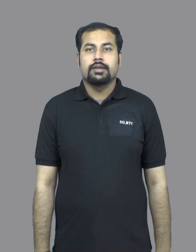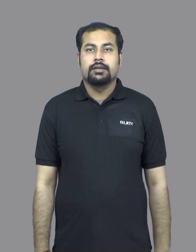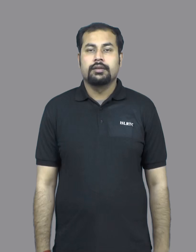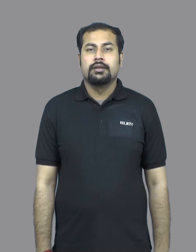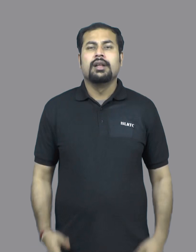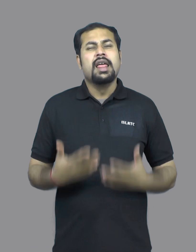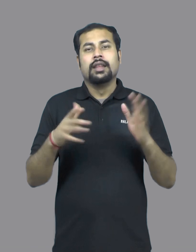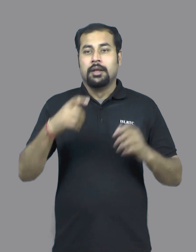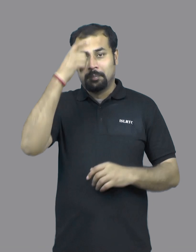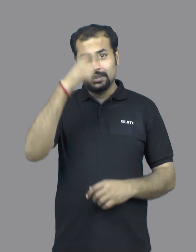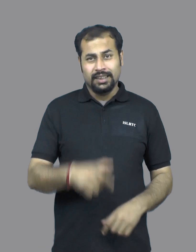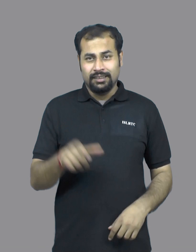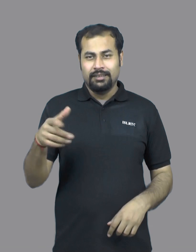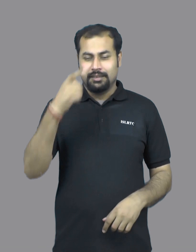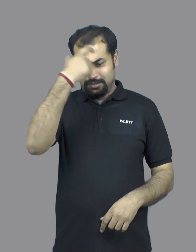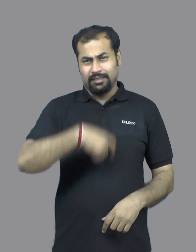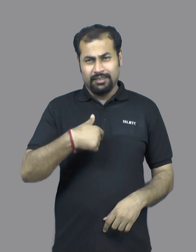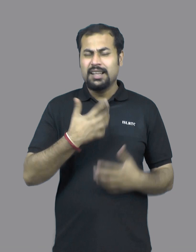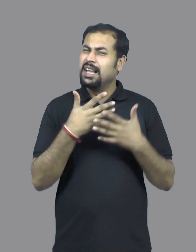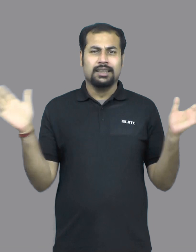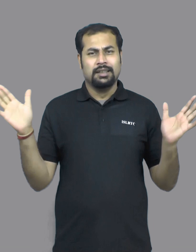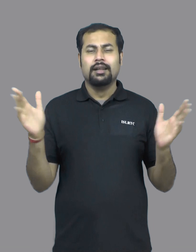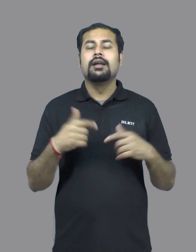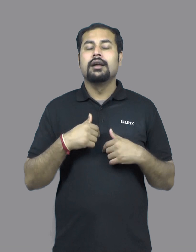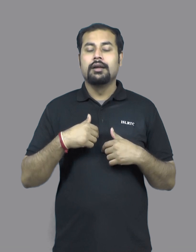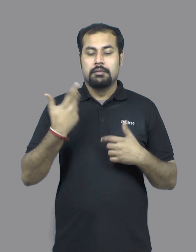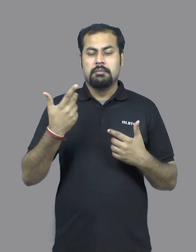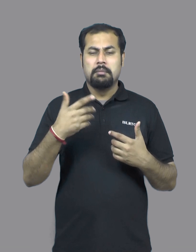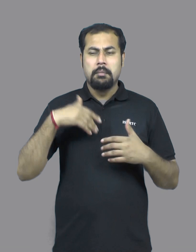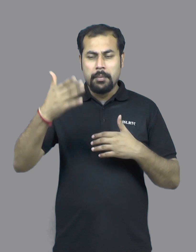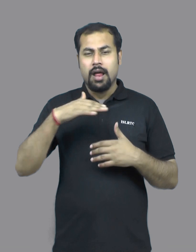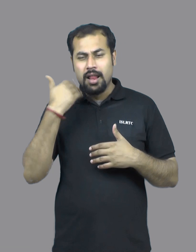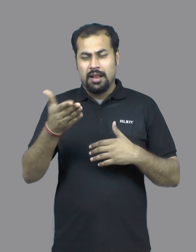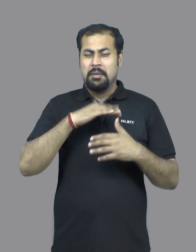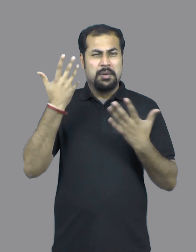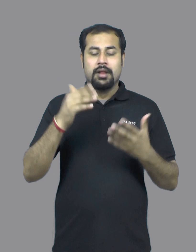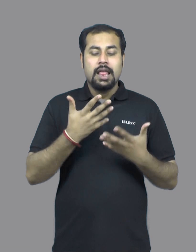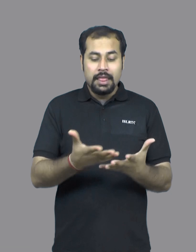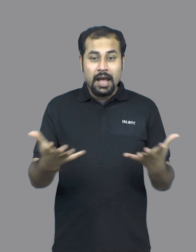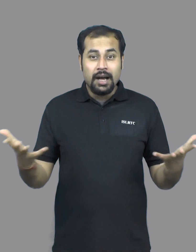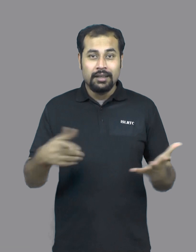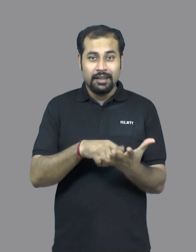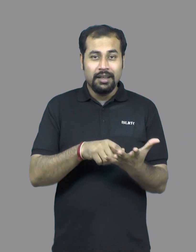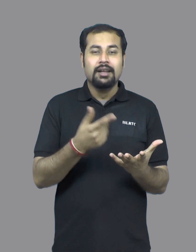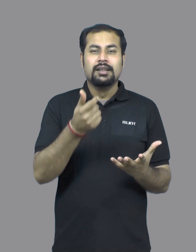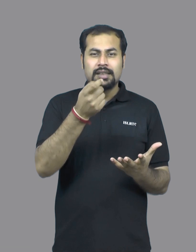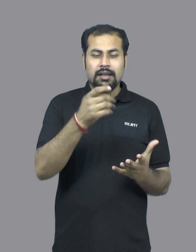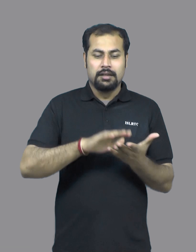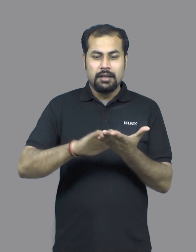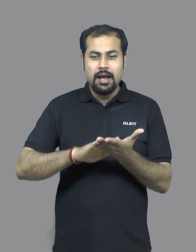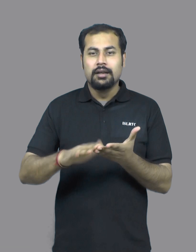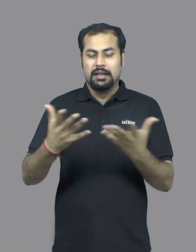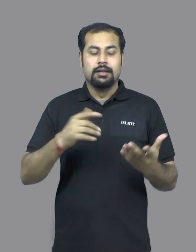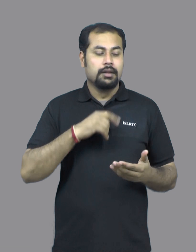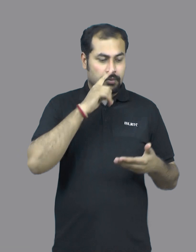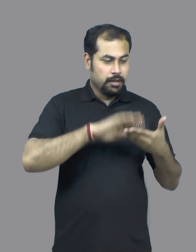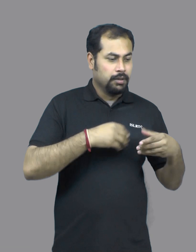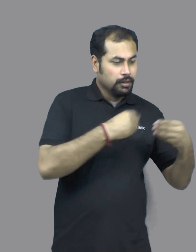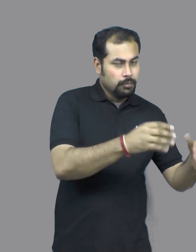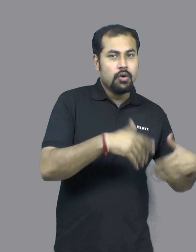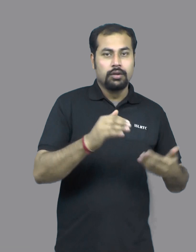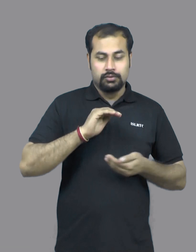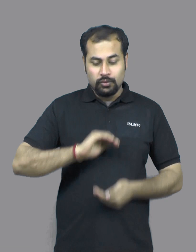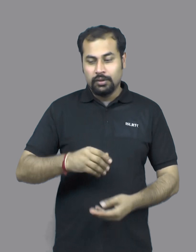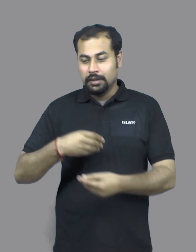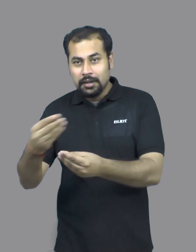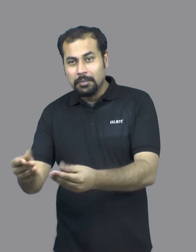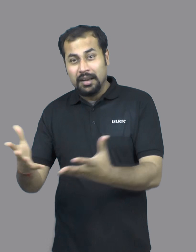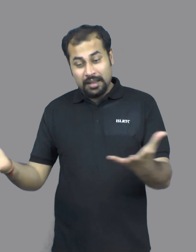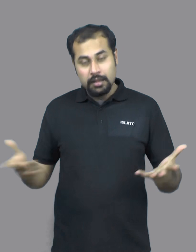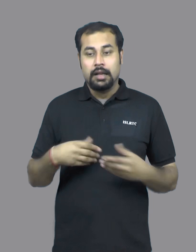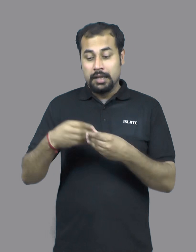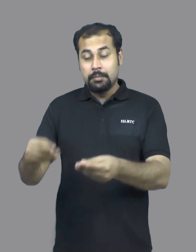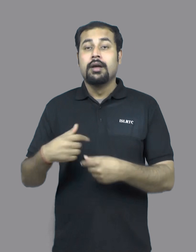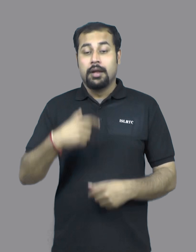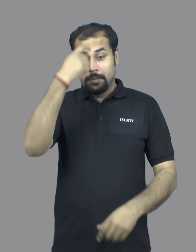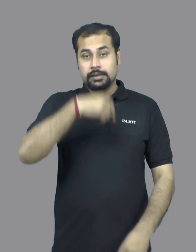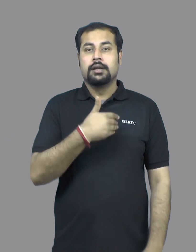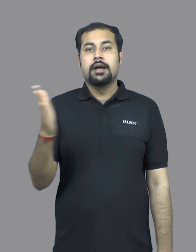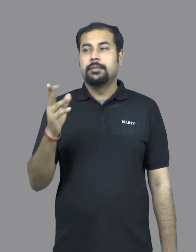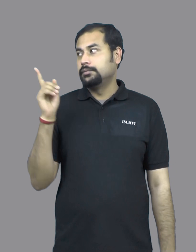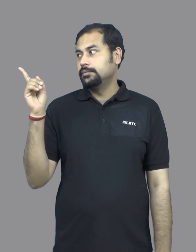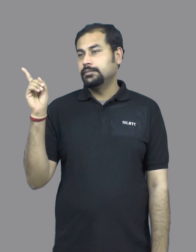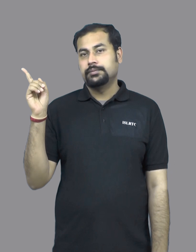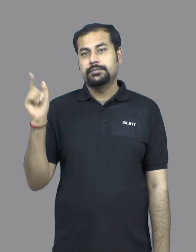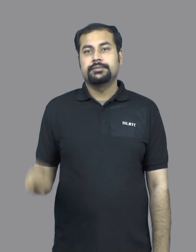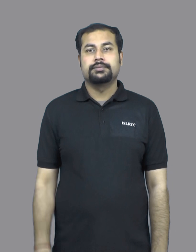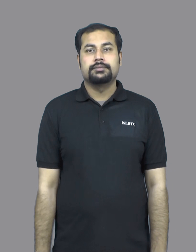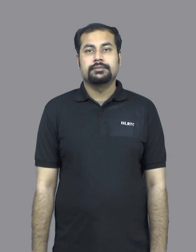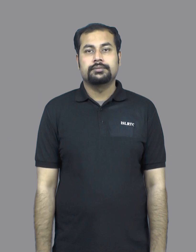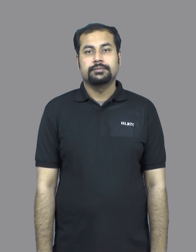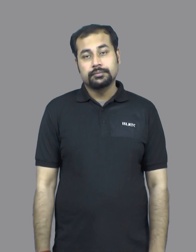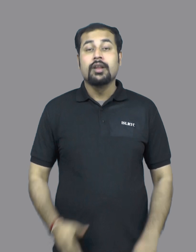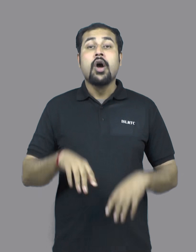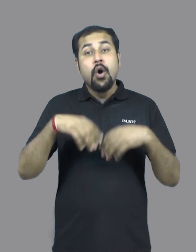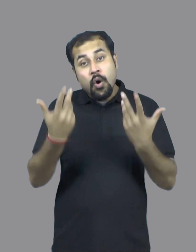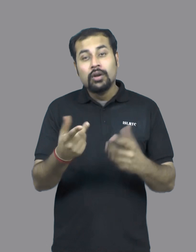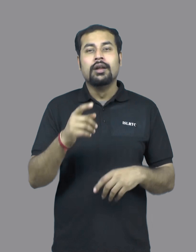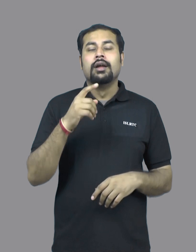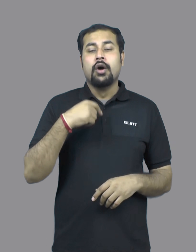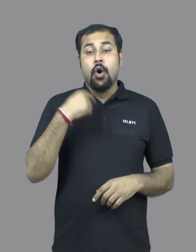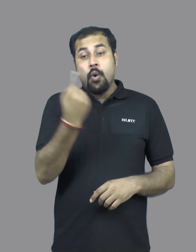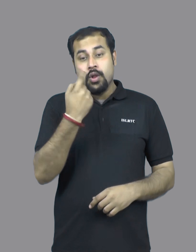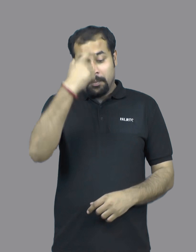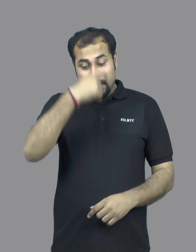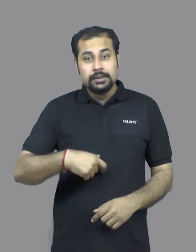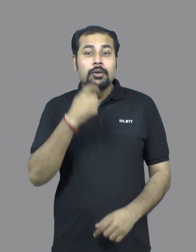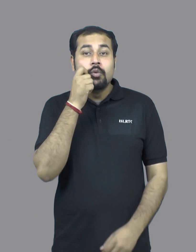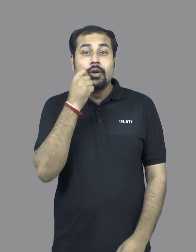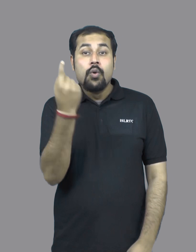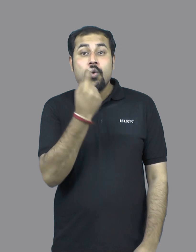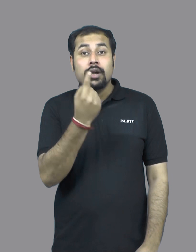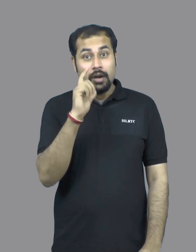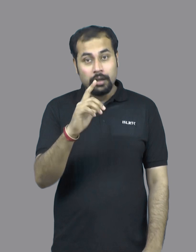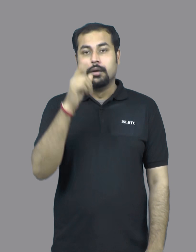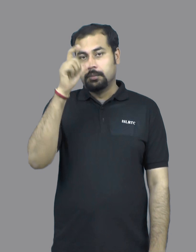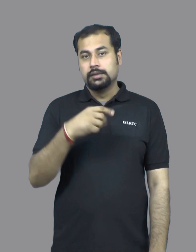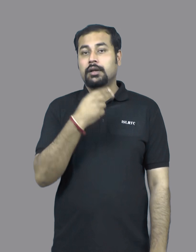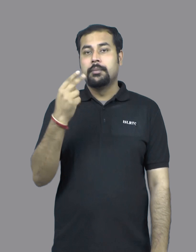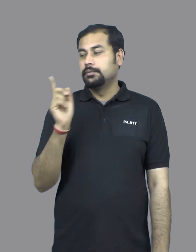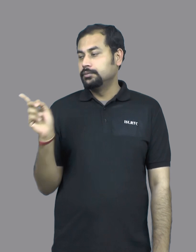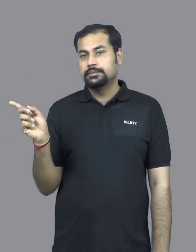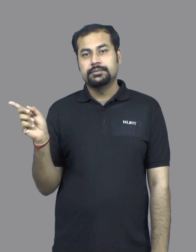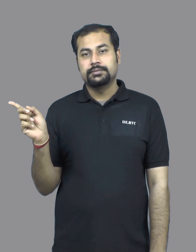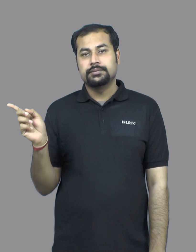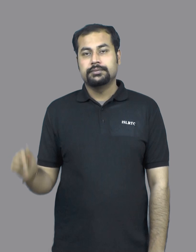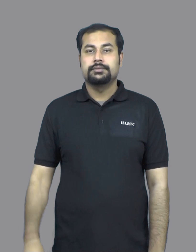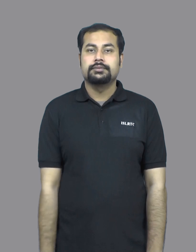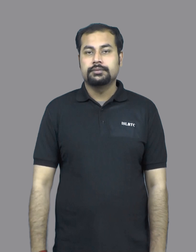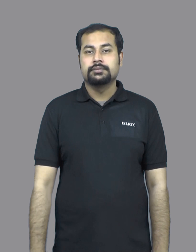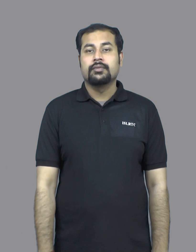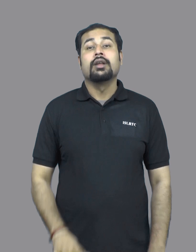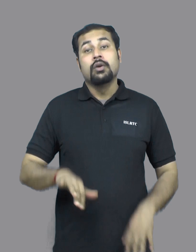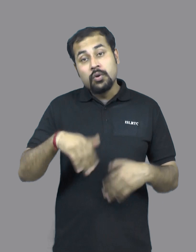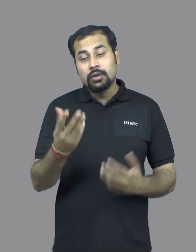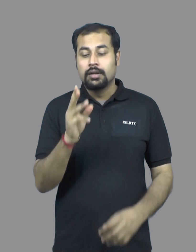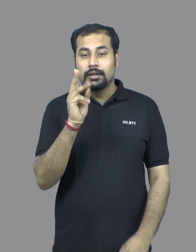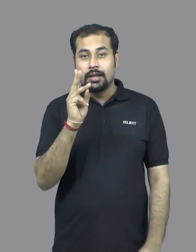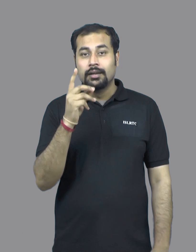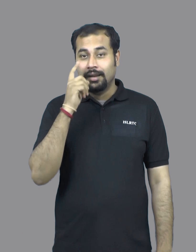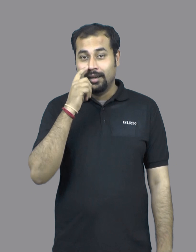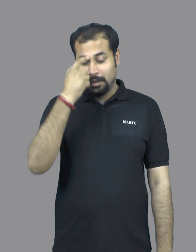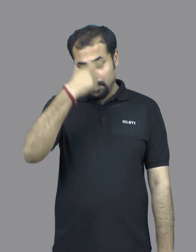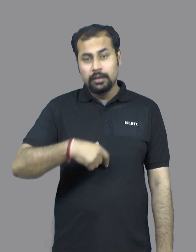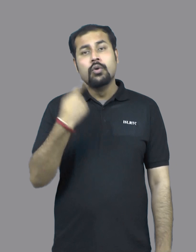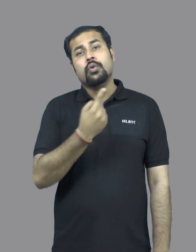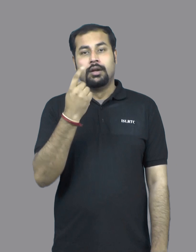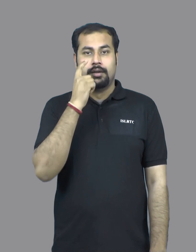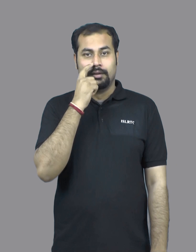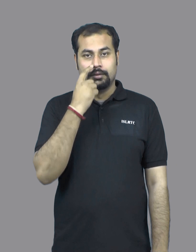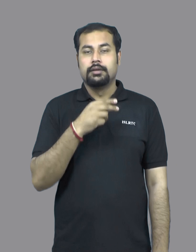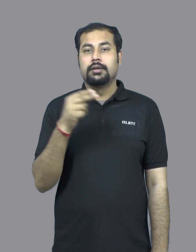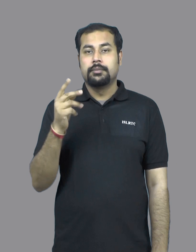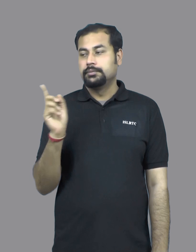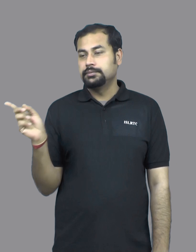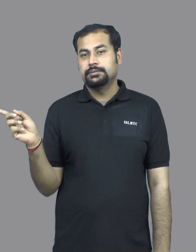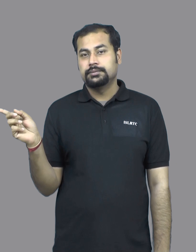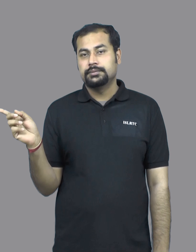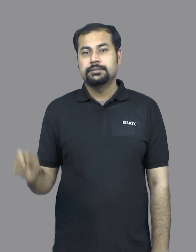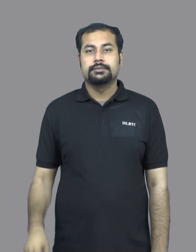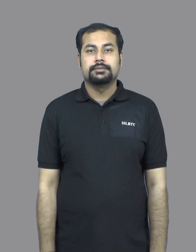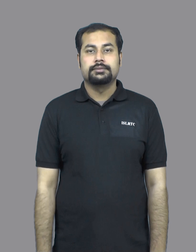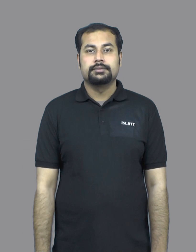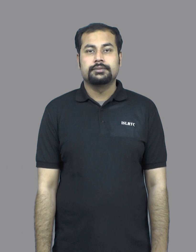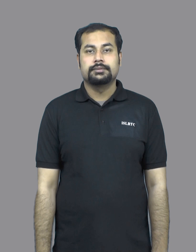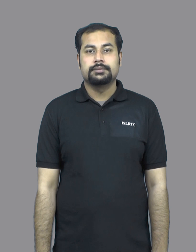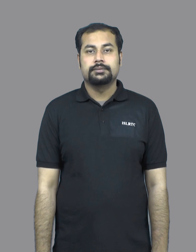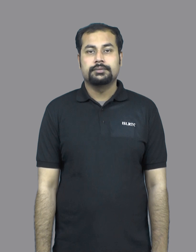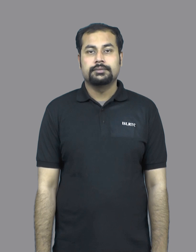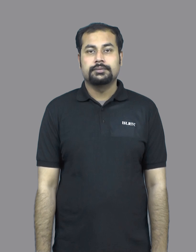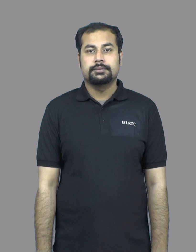Testate Testator Testatrix